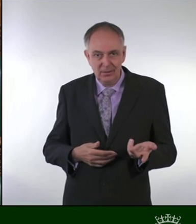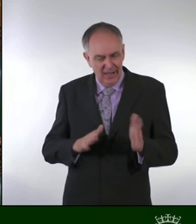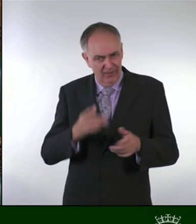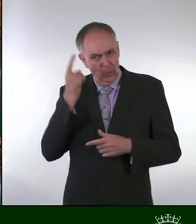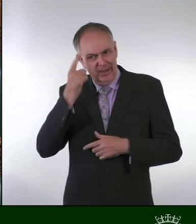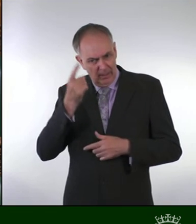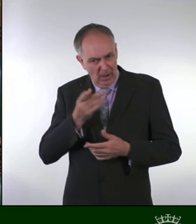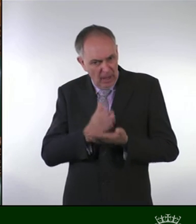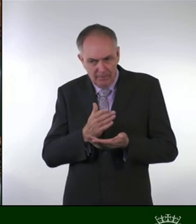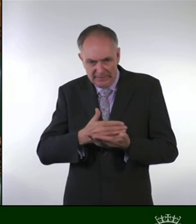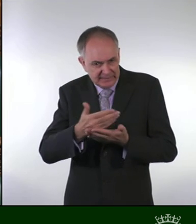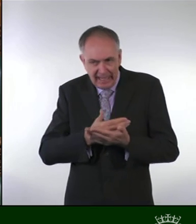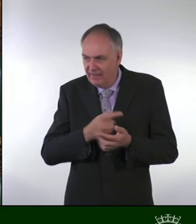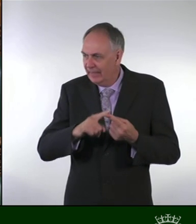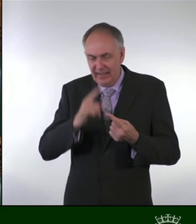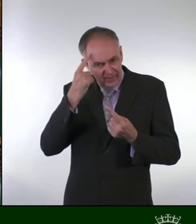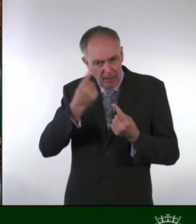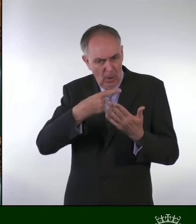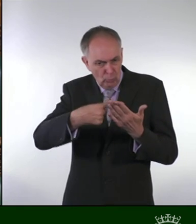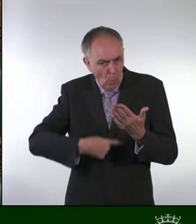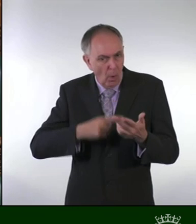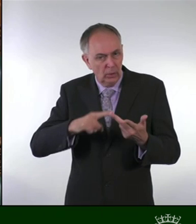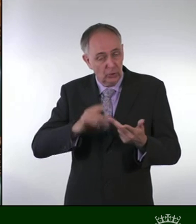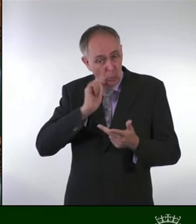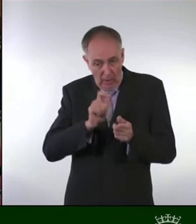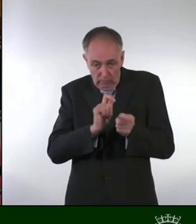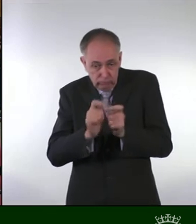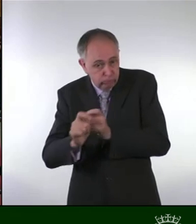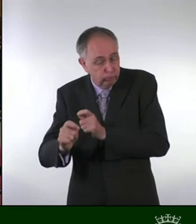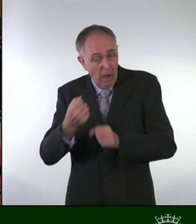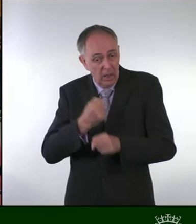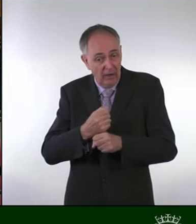Will he commit himself to revising that Government advice urgently?